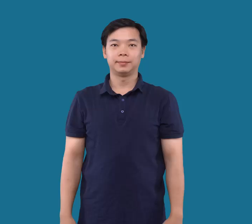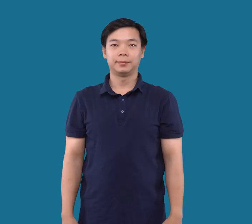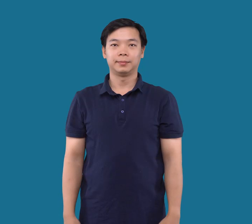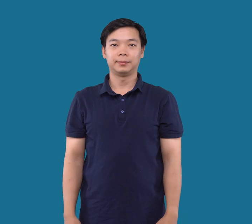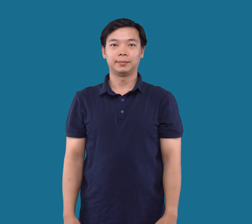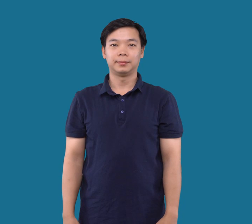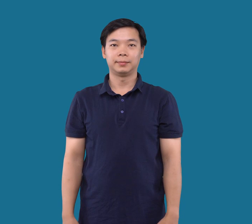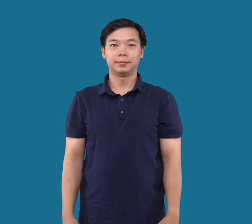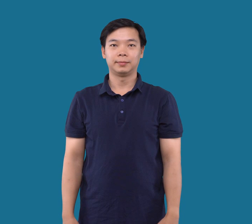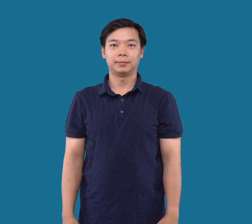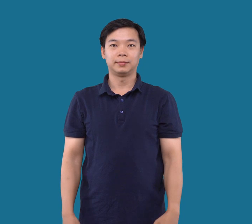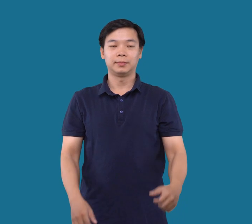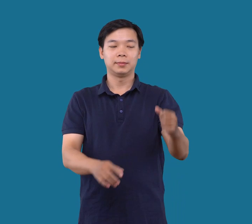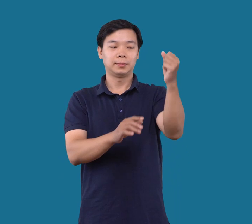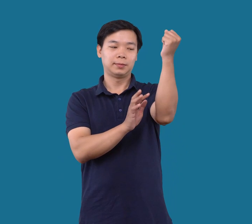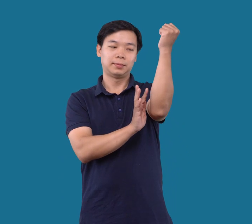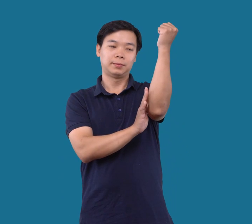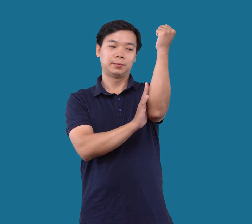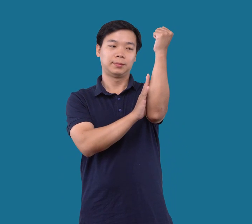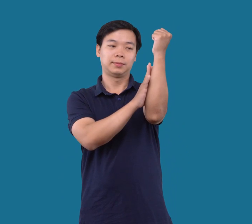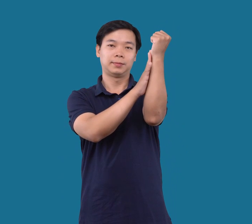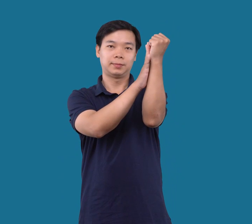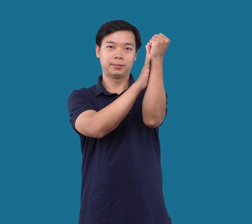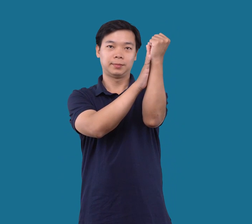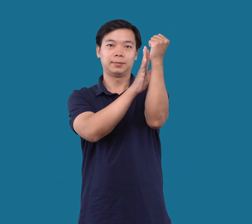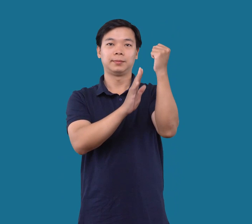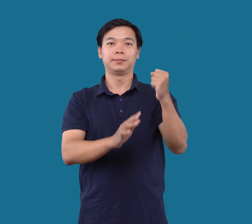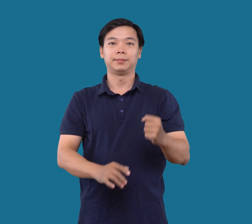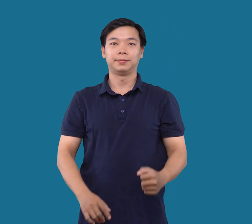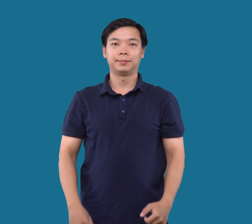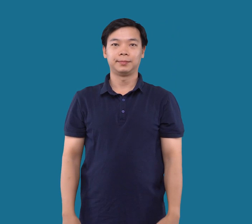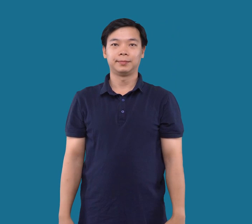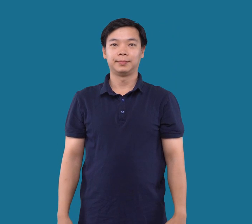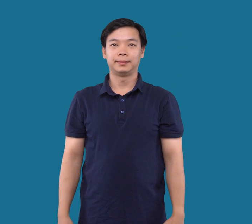cây gỗ